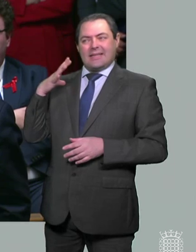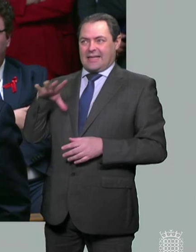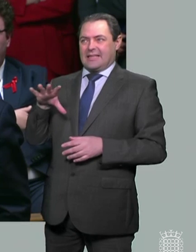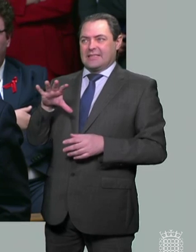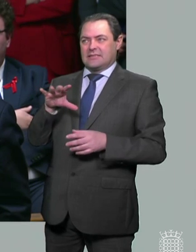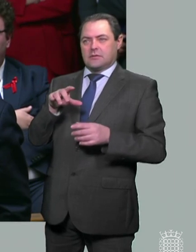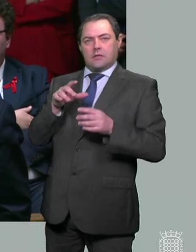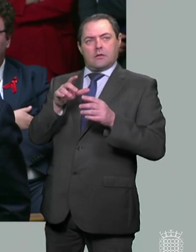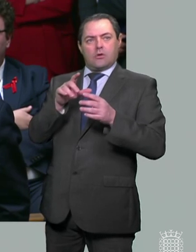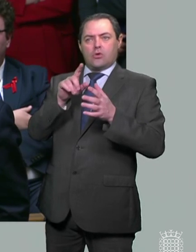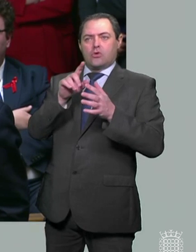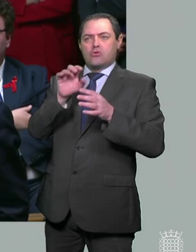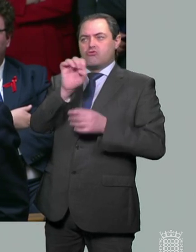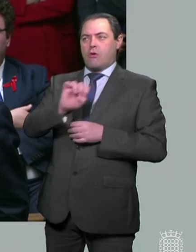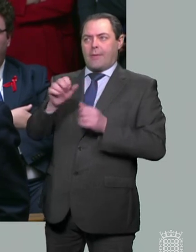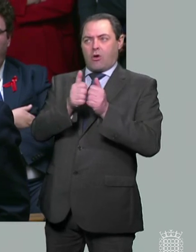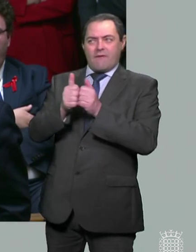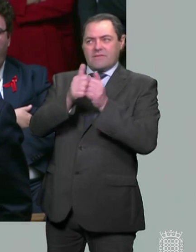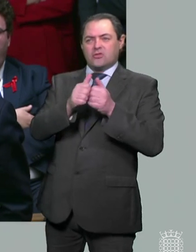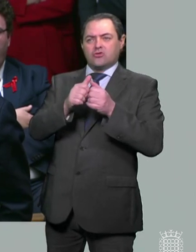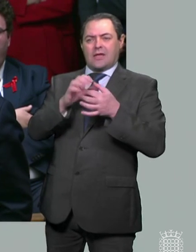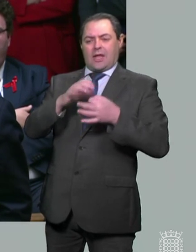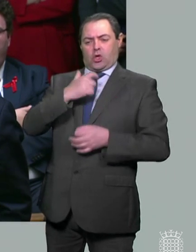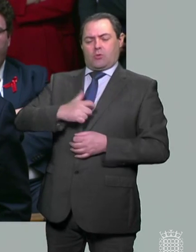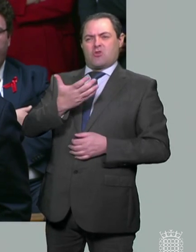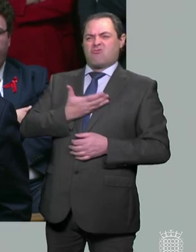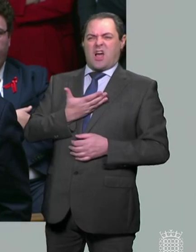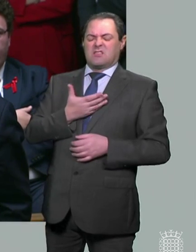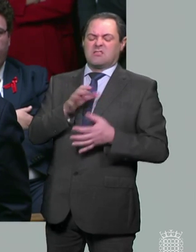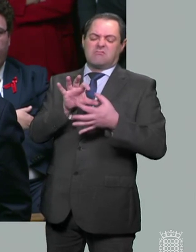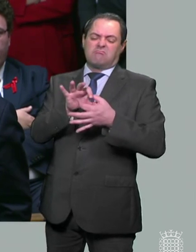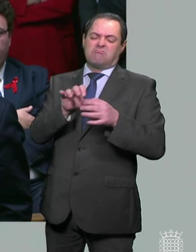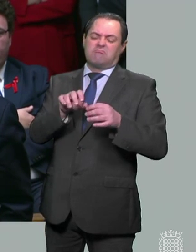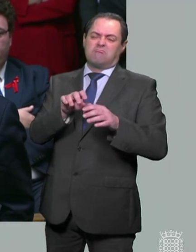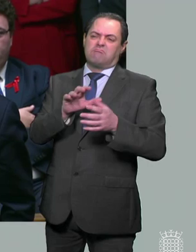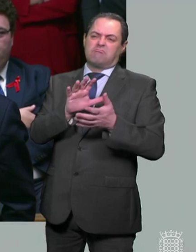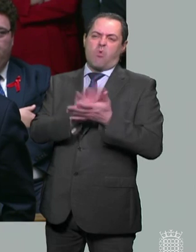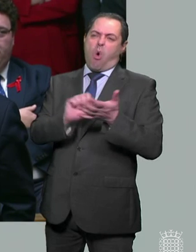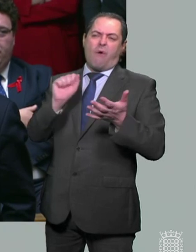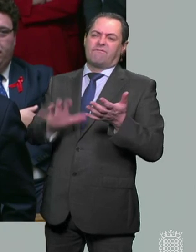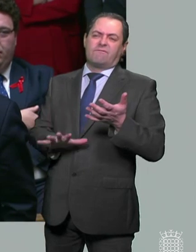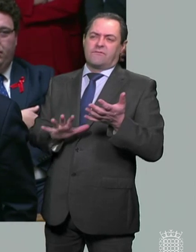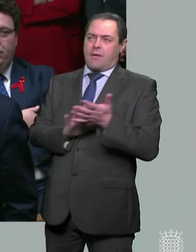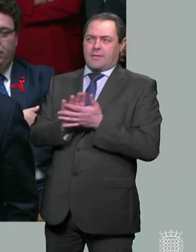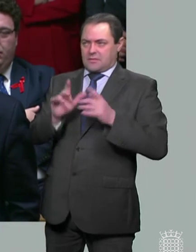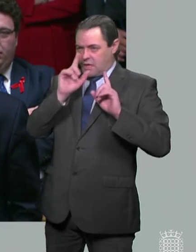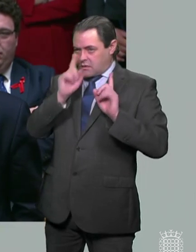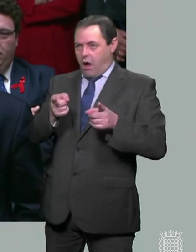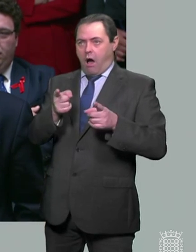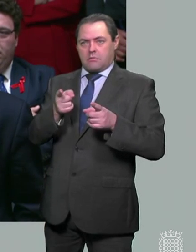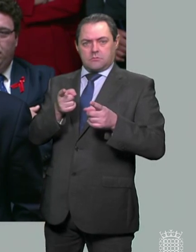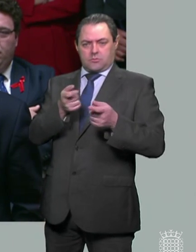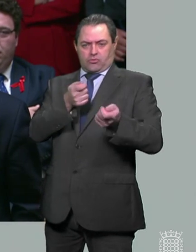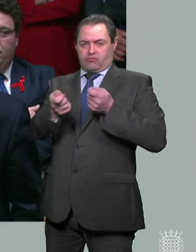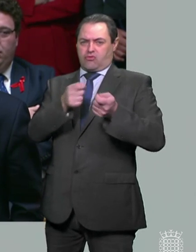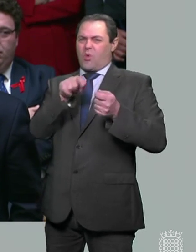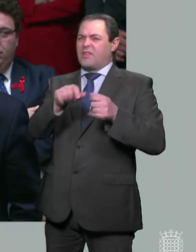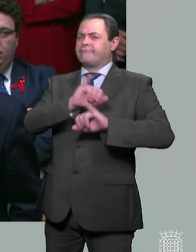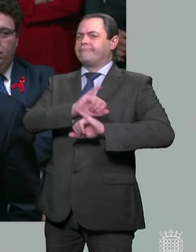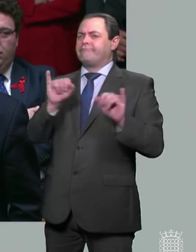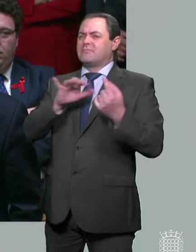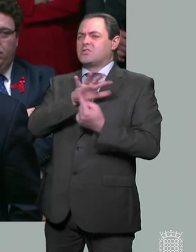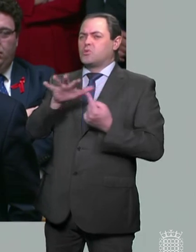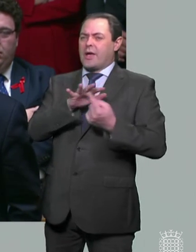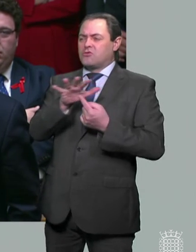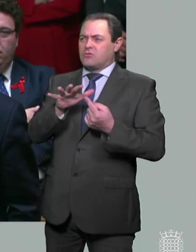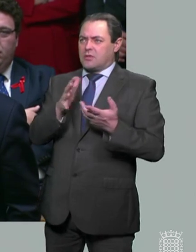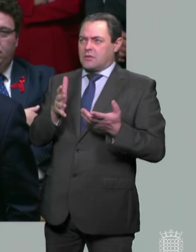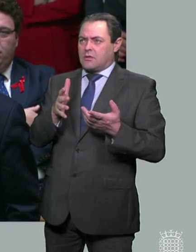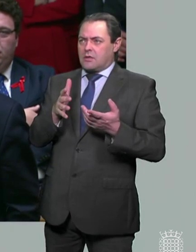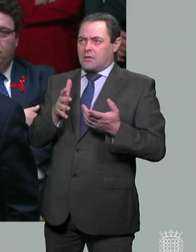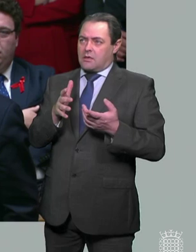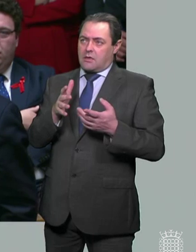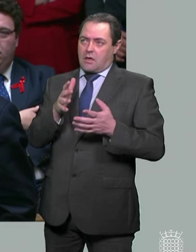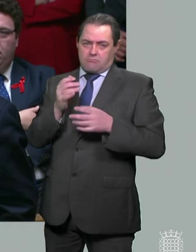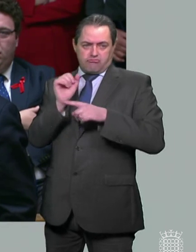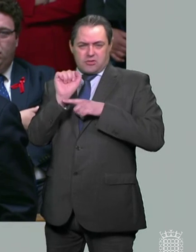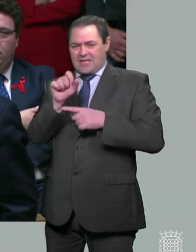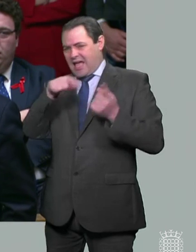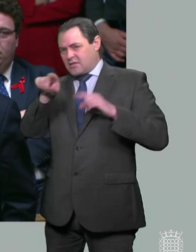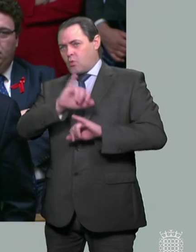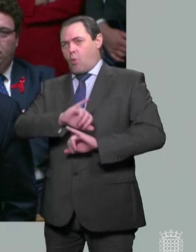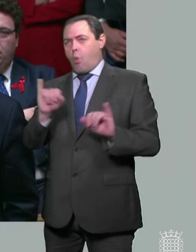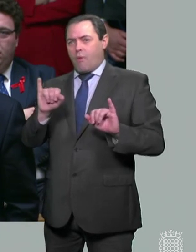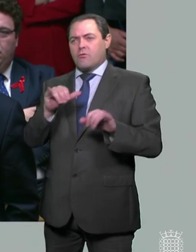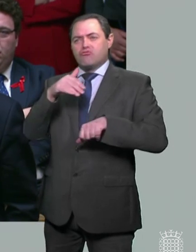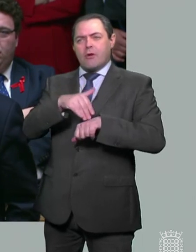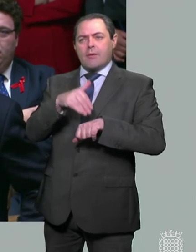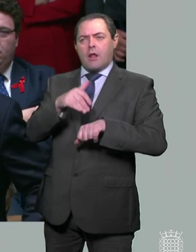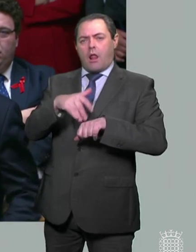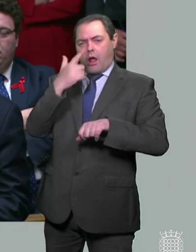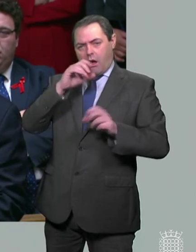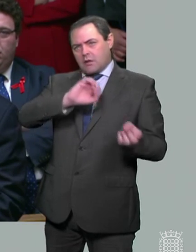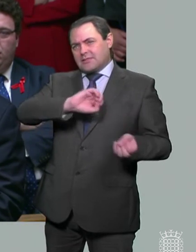of the European convention on human rights, which impedes our ability to tackle this tragic situation and protects even the most violent criminals from being deported.